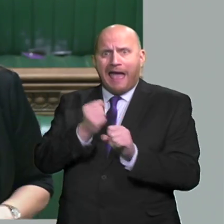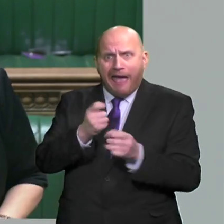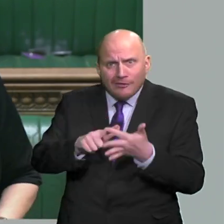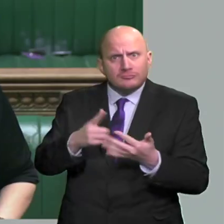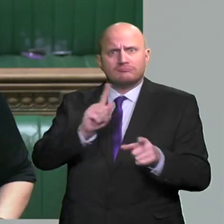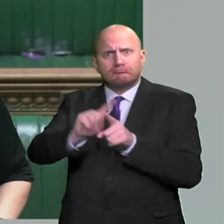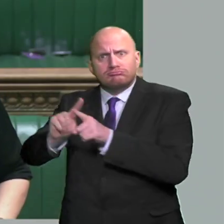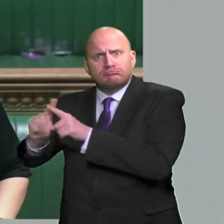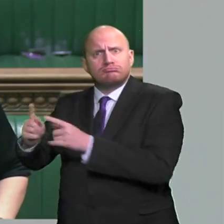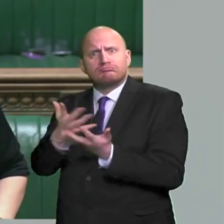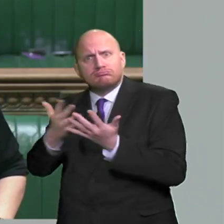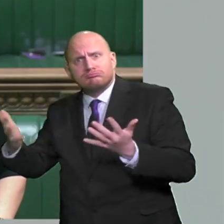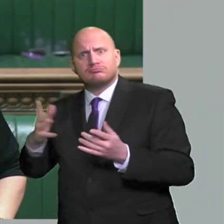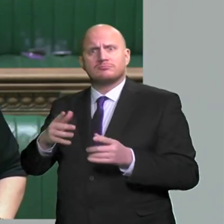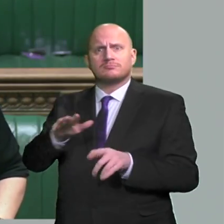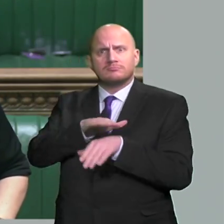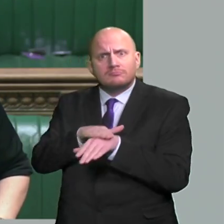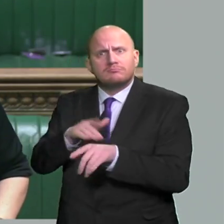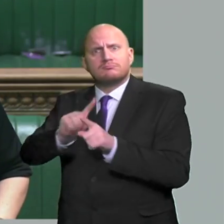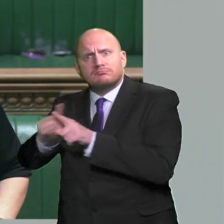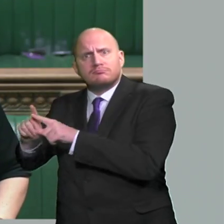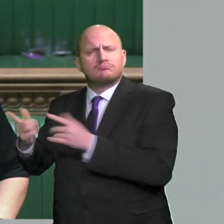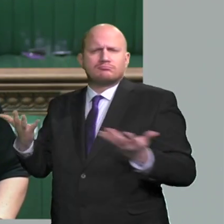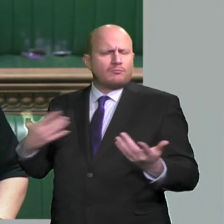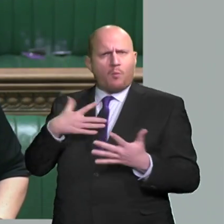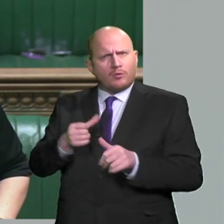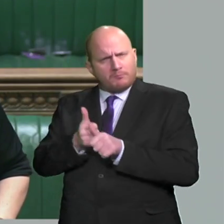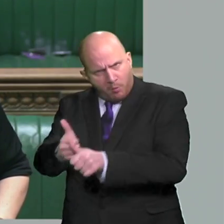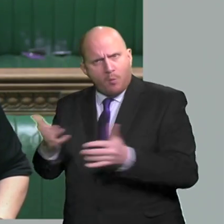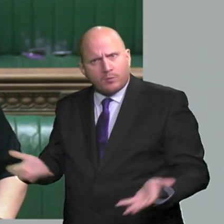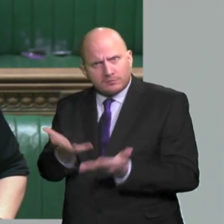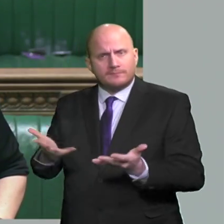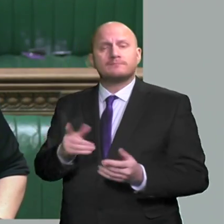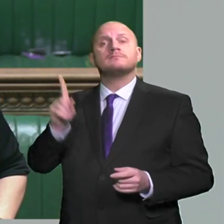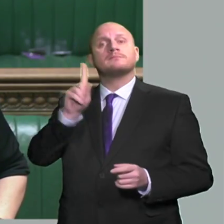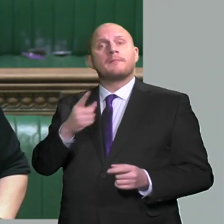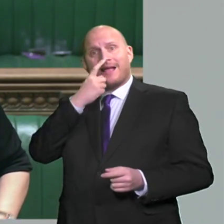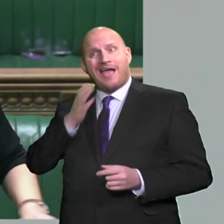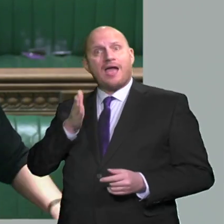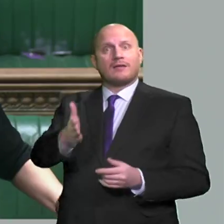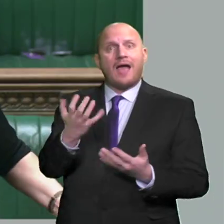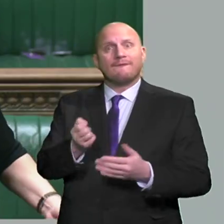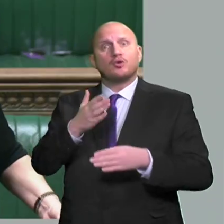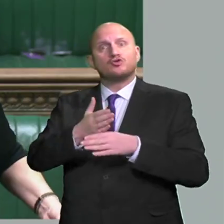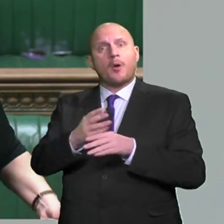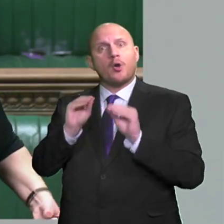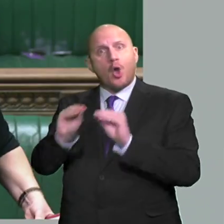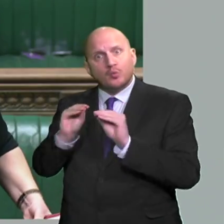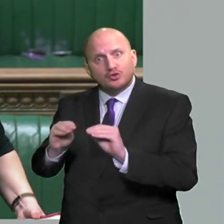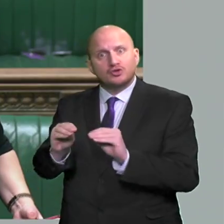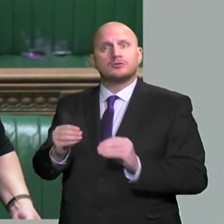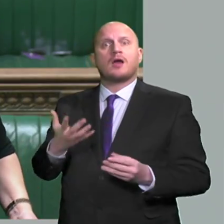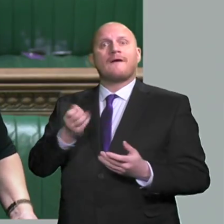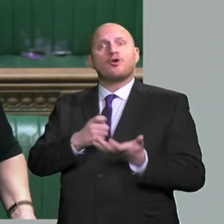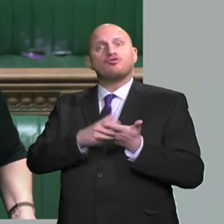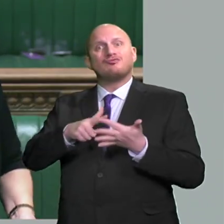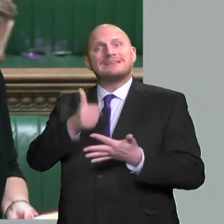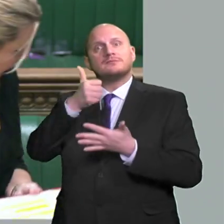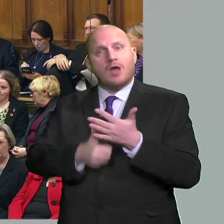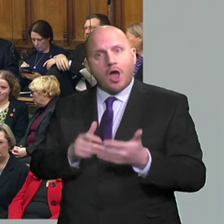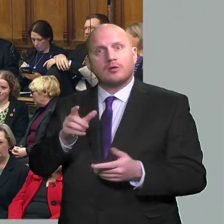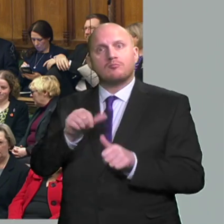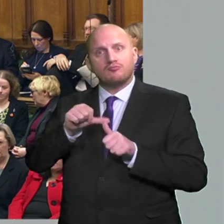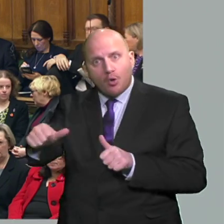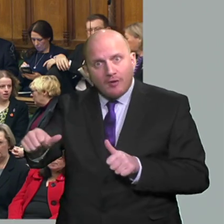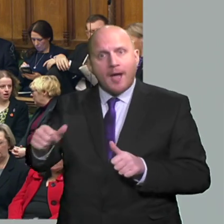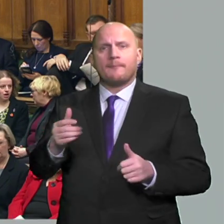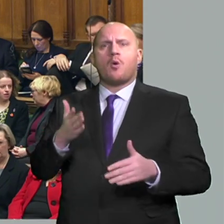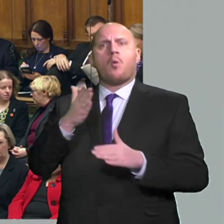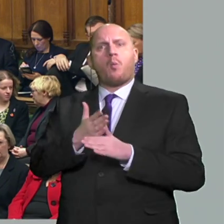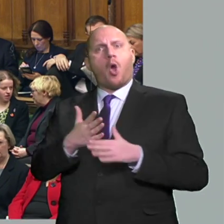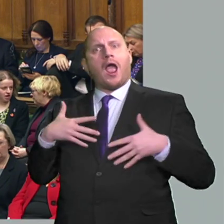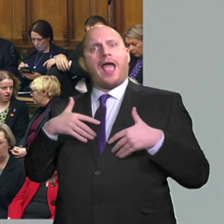As well as one-to-one support with their work coach, jobseekers can access sector-based work academies, the restart programme and the Work and Health programme.